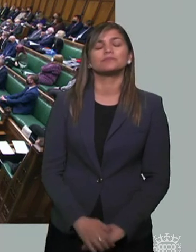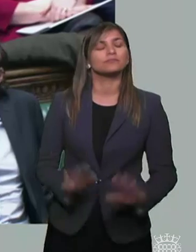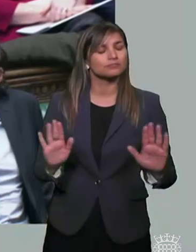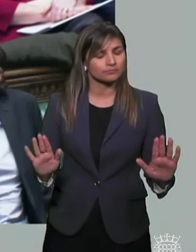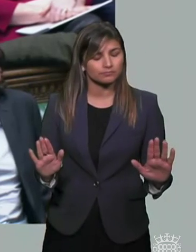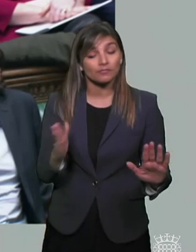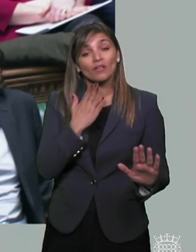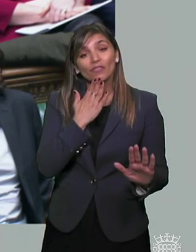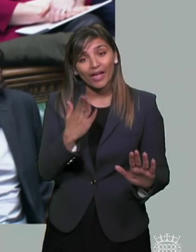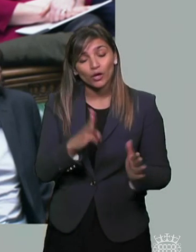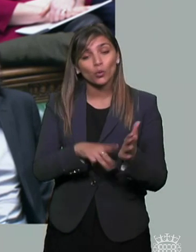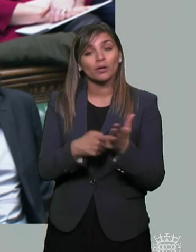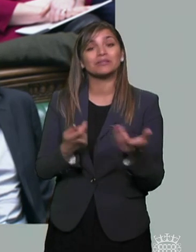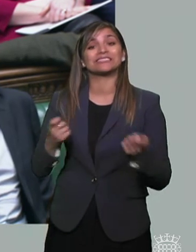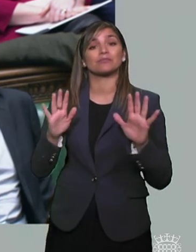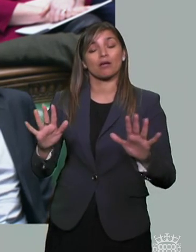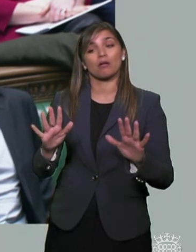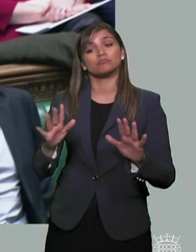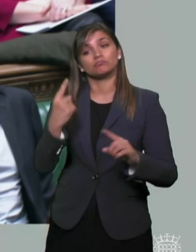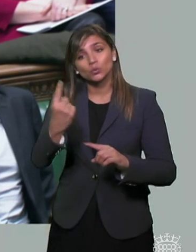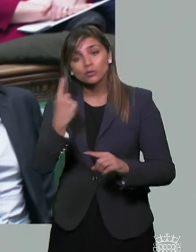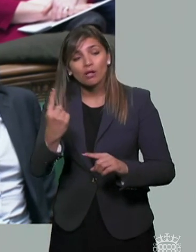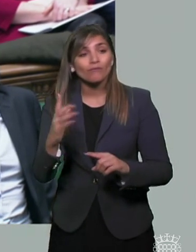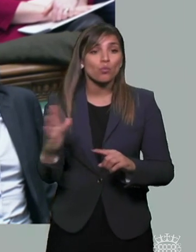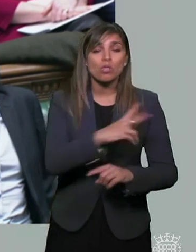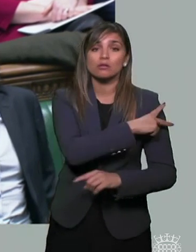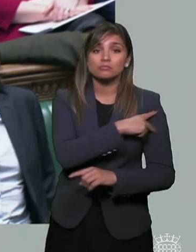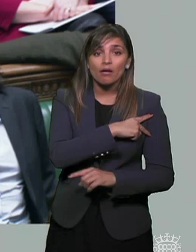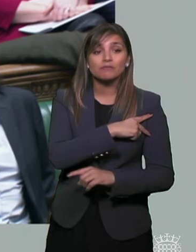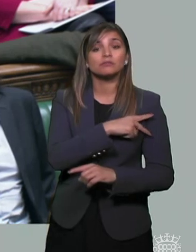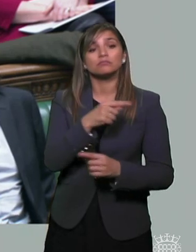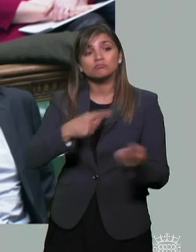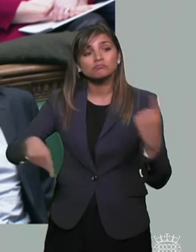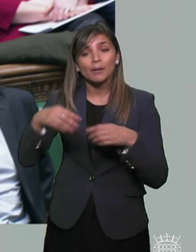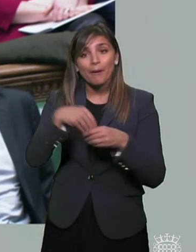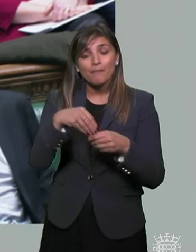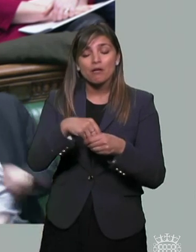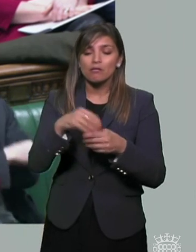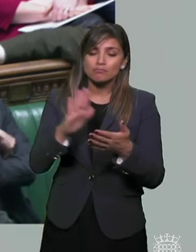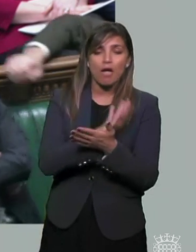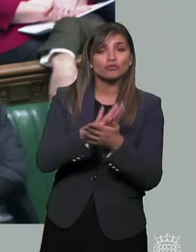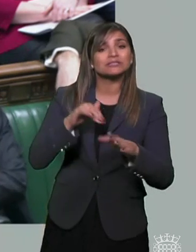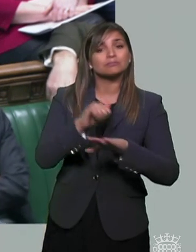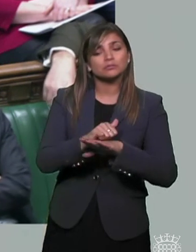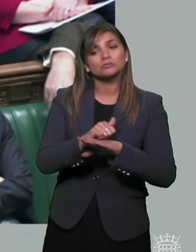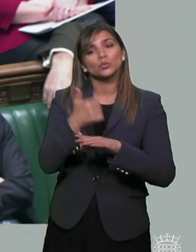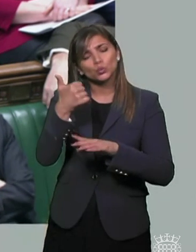Mr Speaker, I wish you, all your staff and all Members of the House a merry Christmas and a guid new year when it comes.